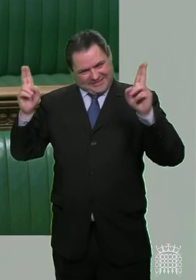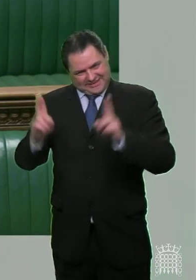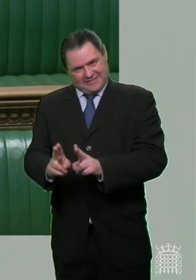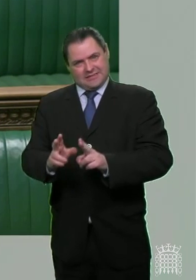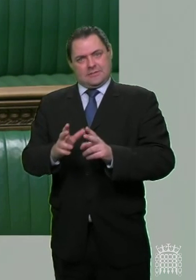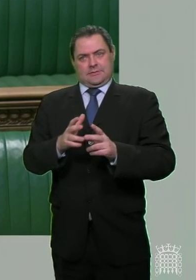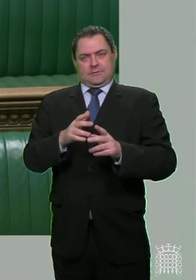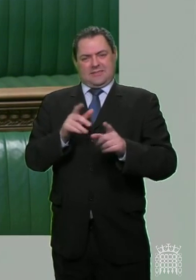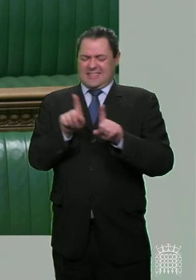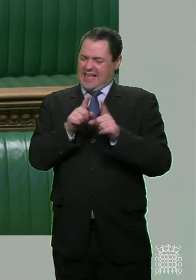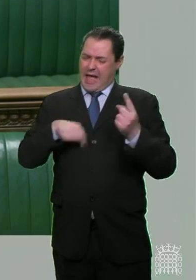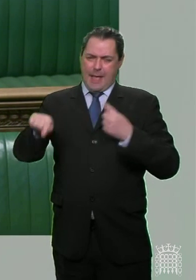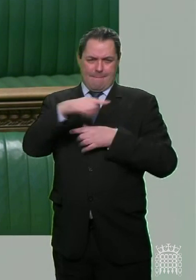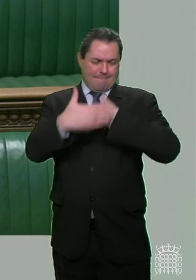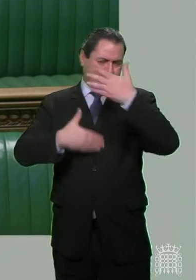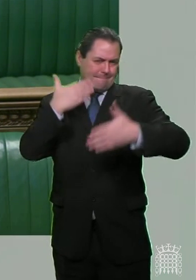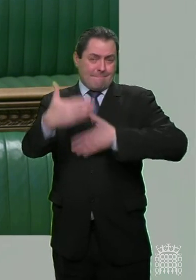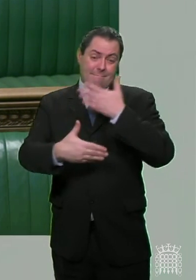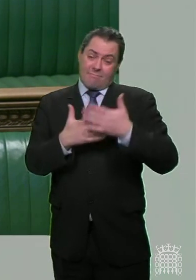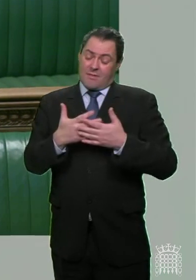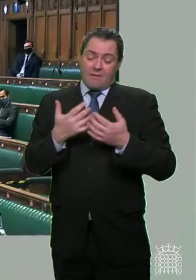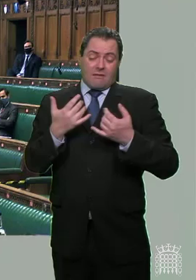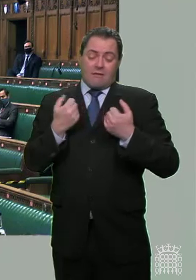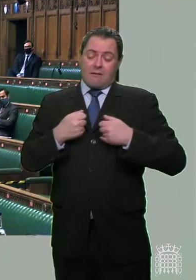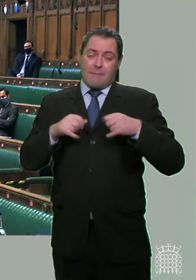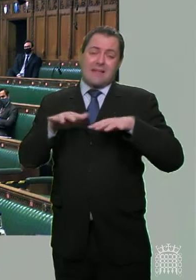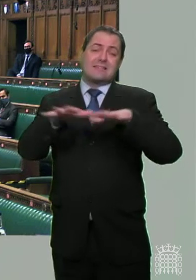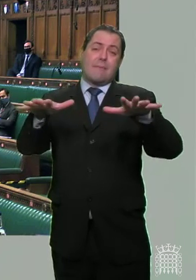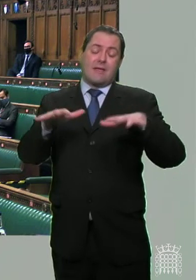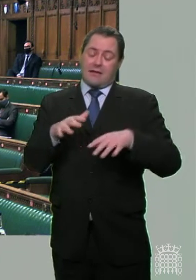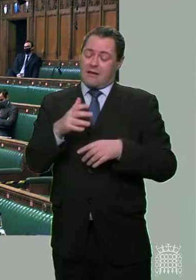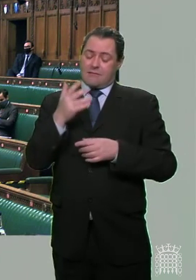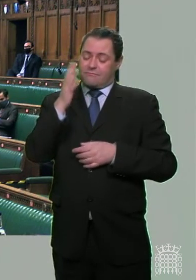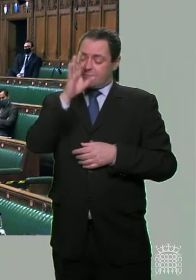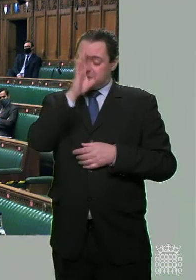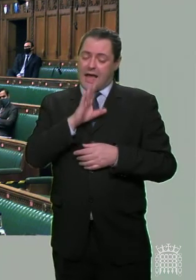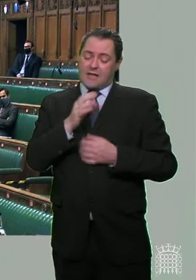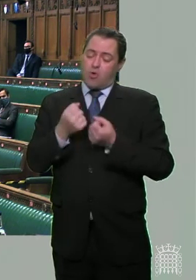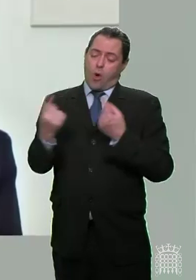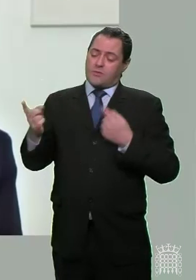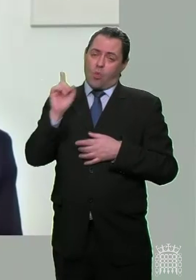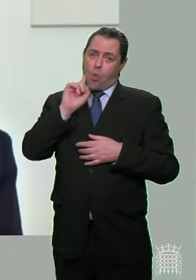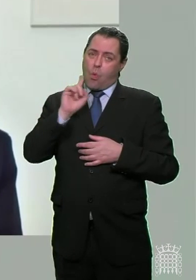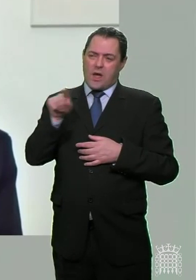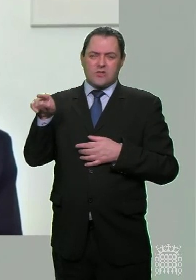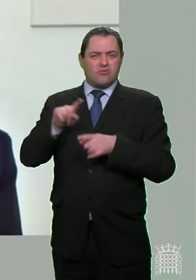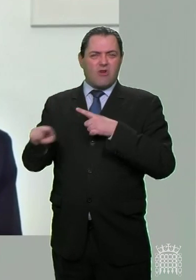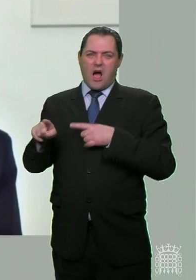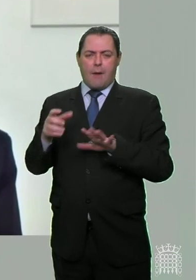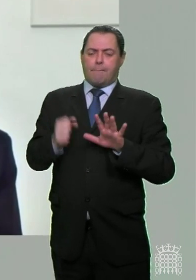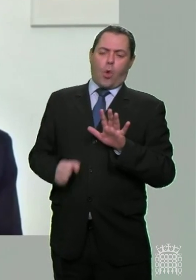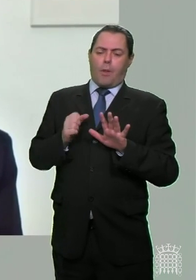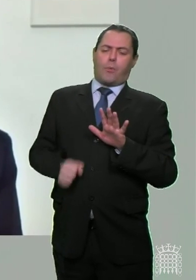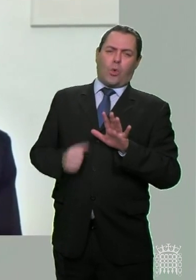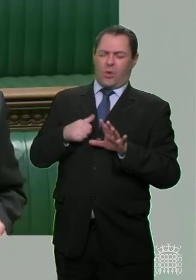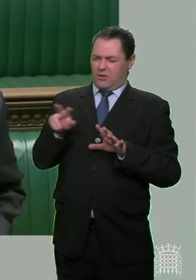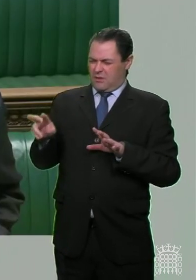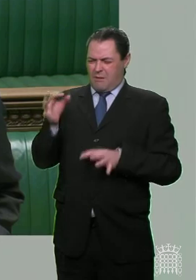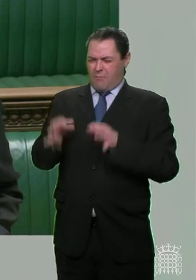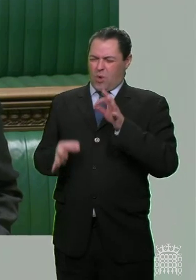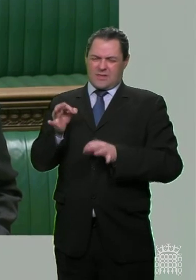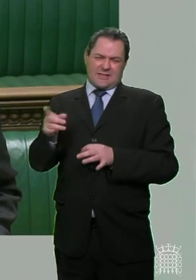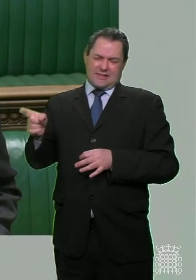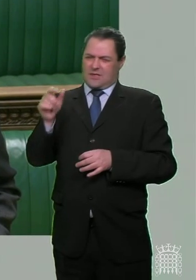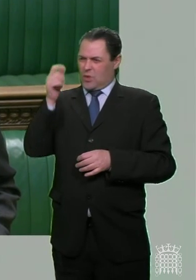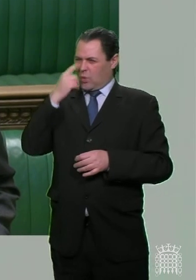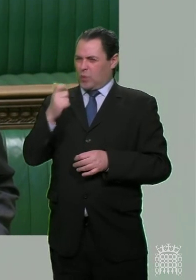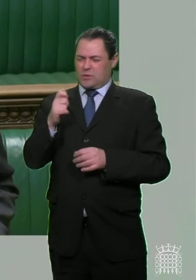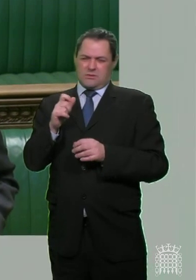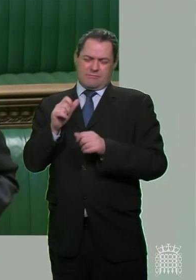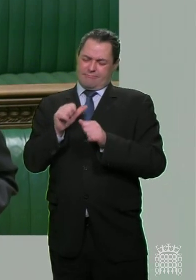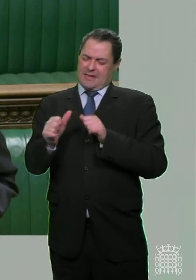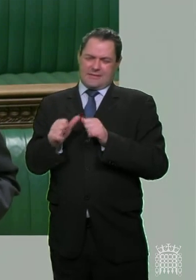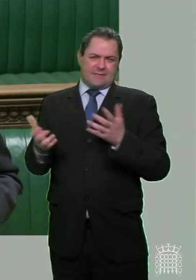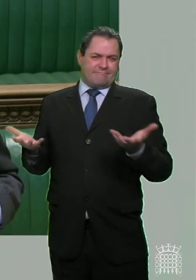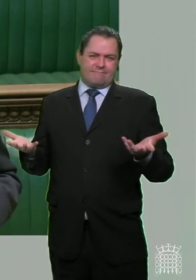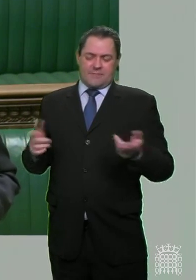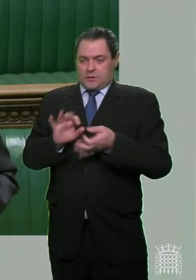Throughout this pandemic, I am sad to say that the Leader of the Opposition has never failed in his efforts to try to score political points when he could be doing just that.